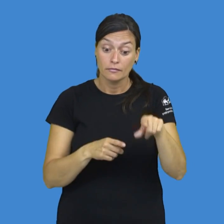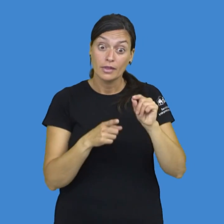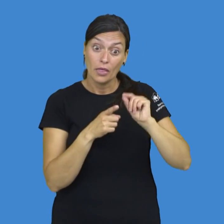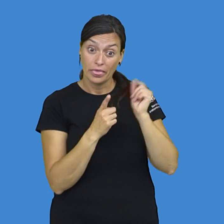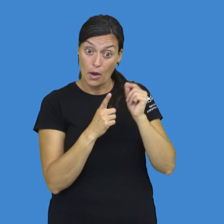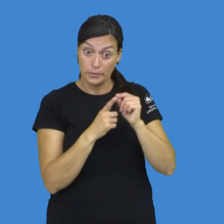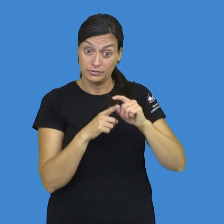diabetes